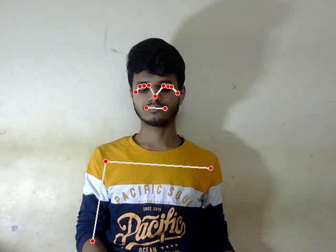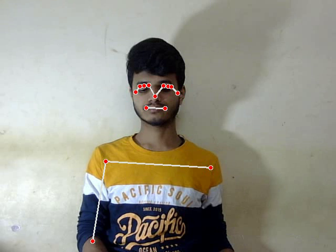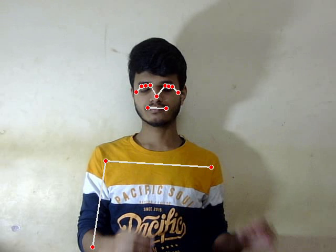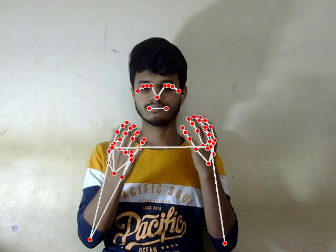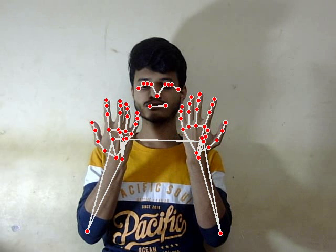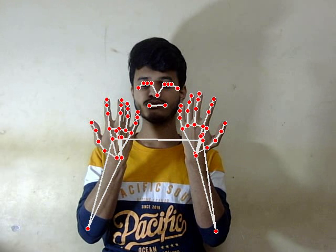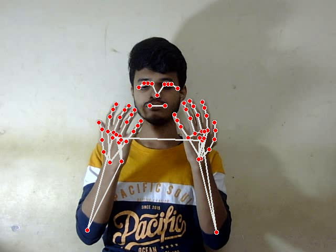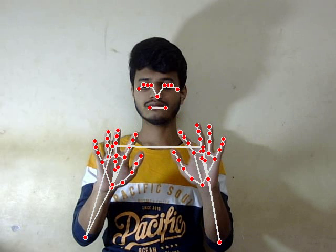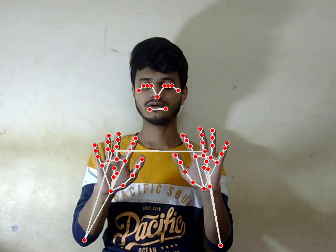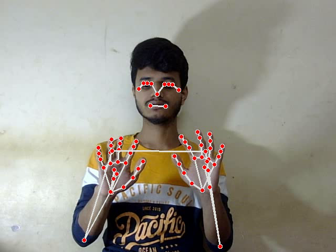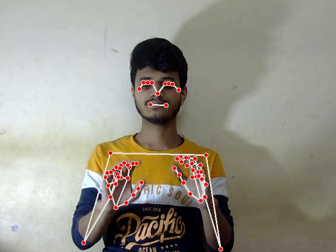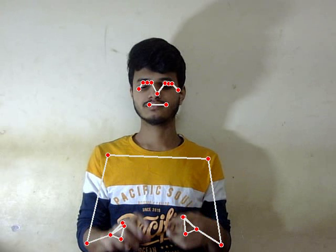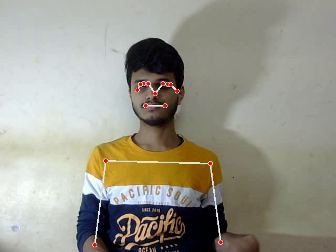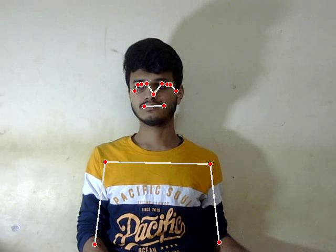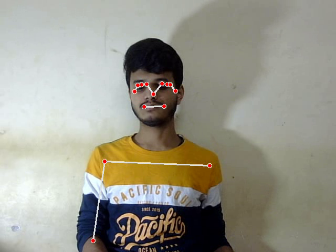finish